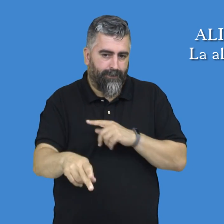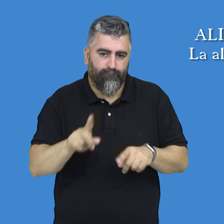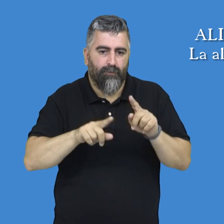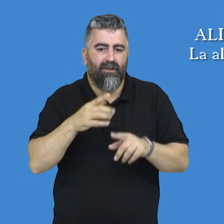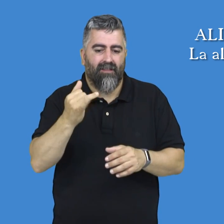problema